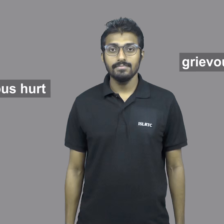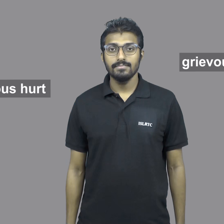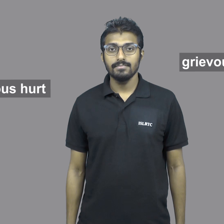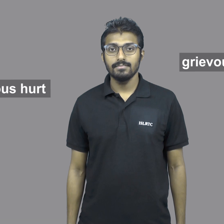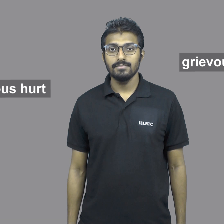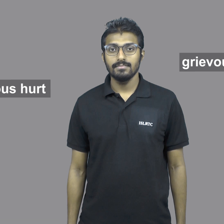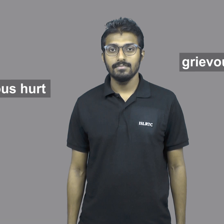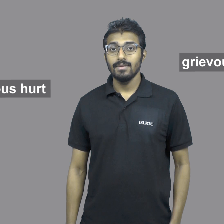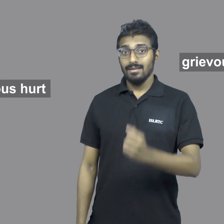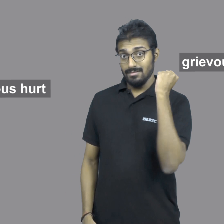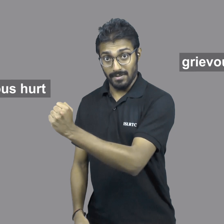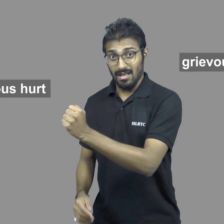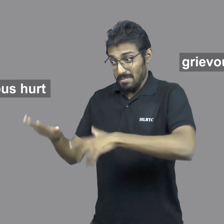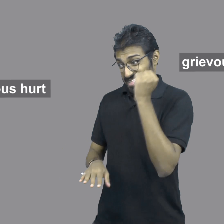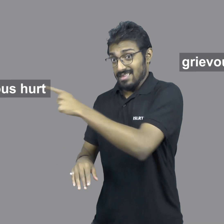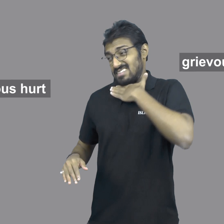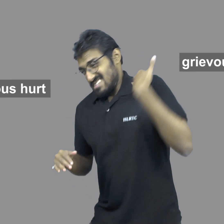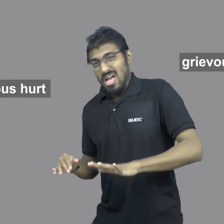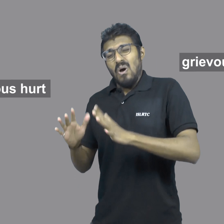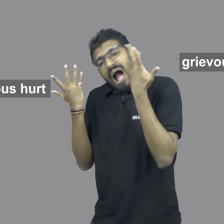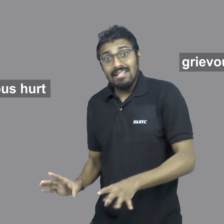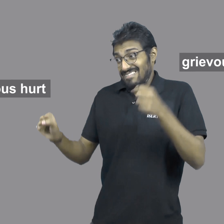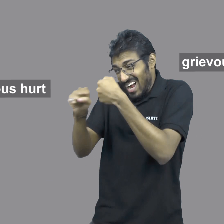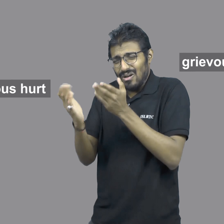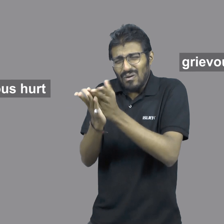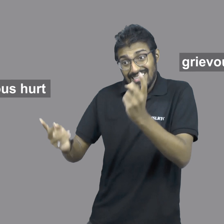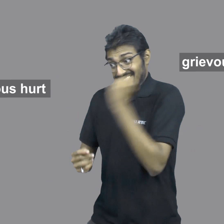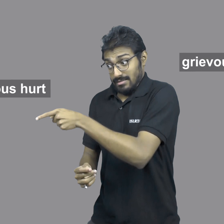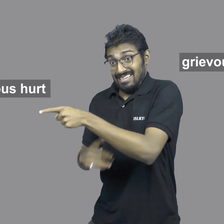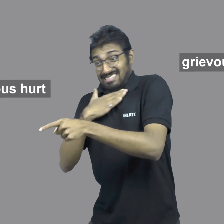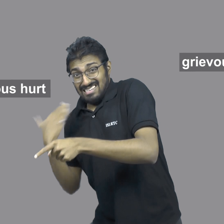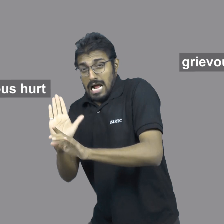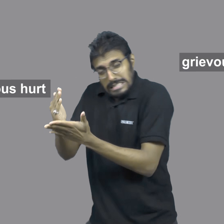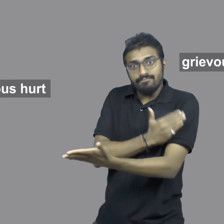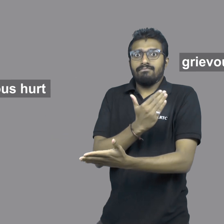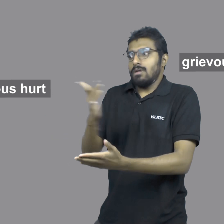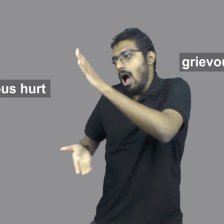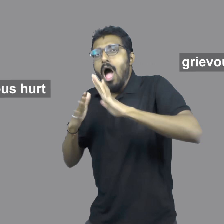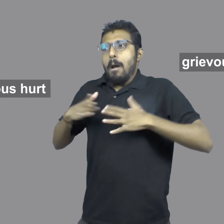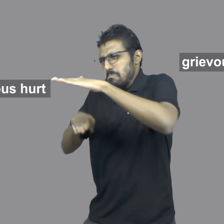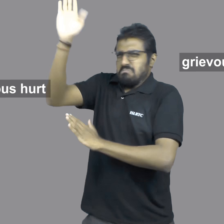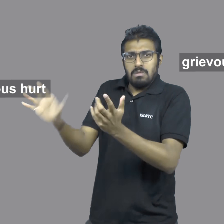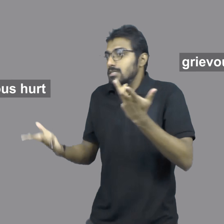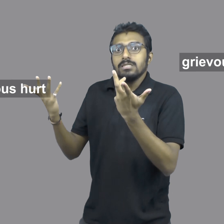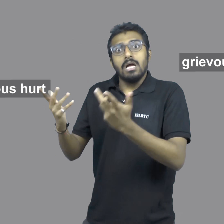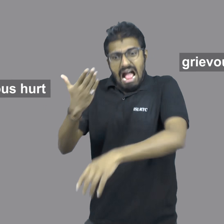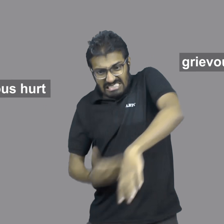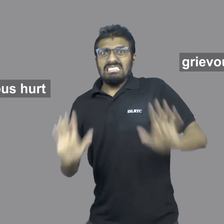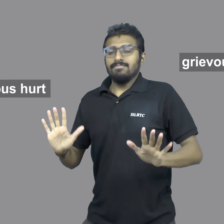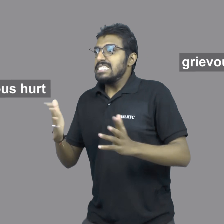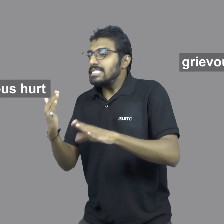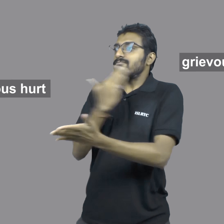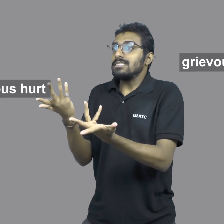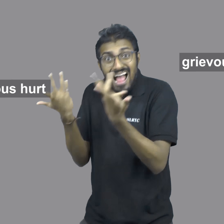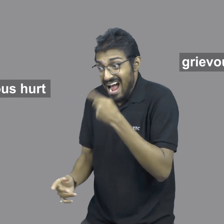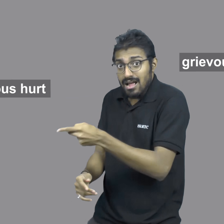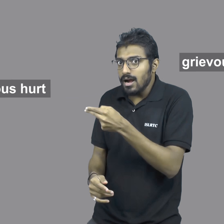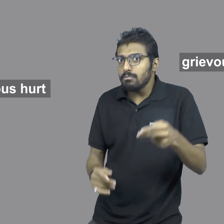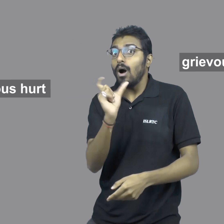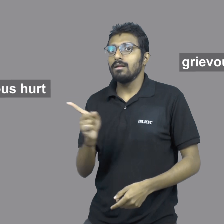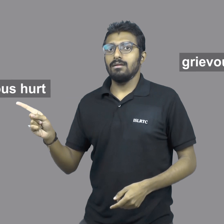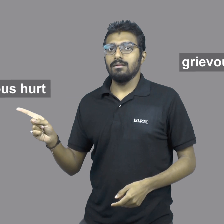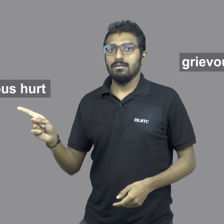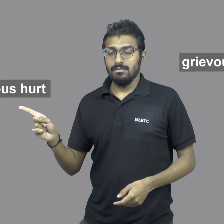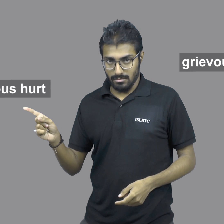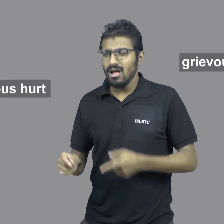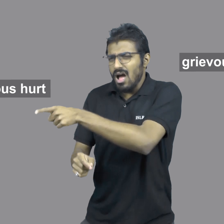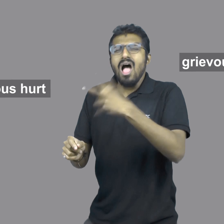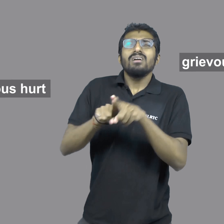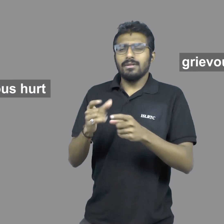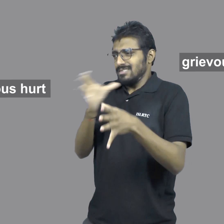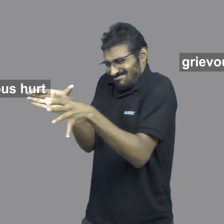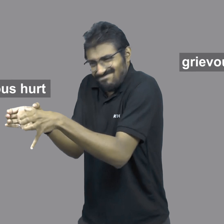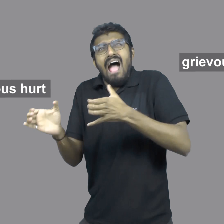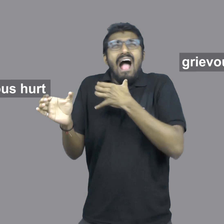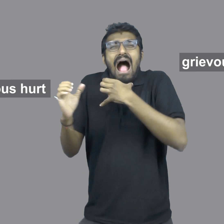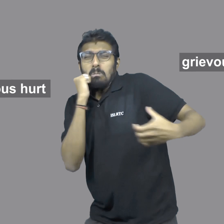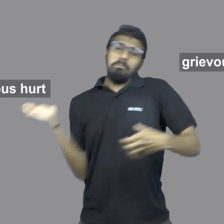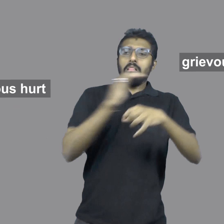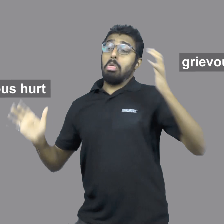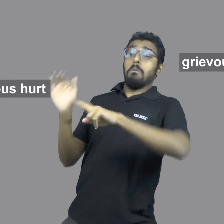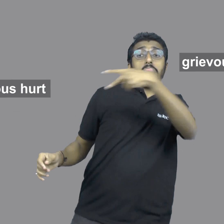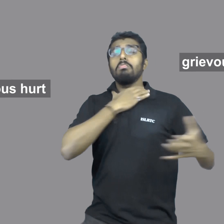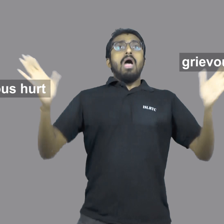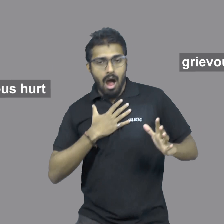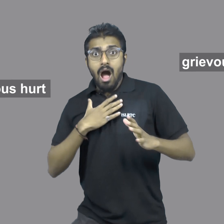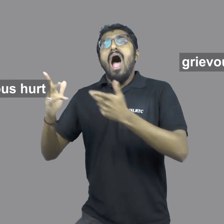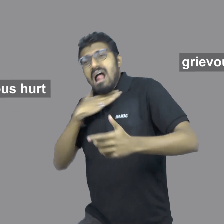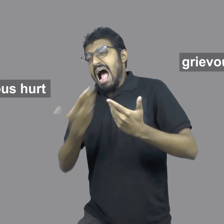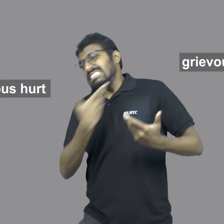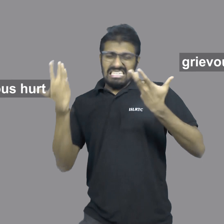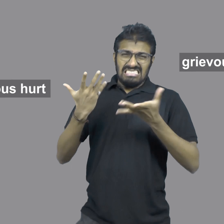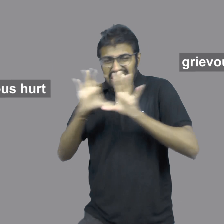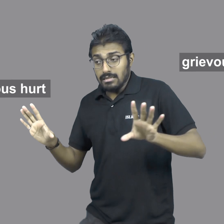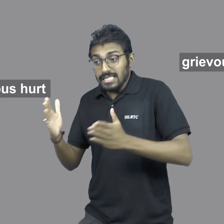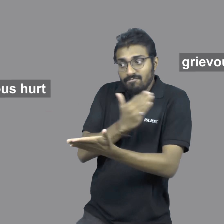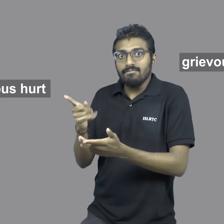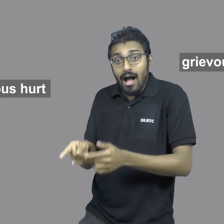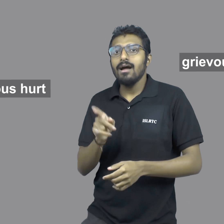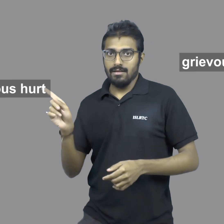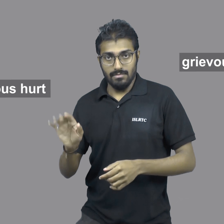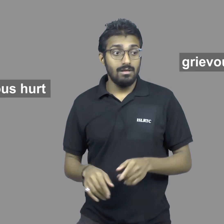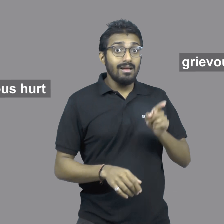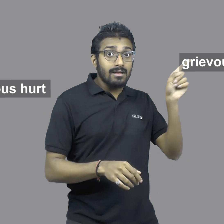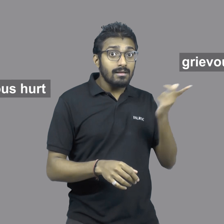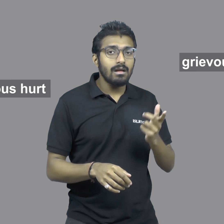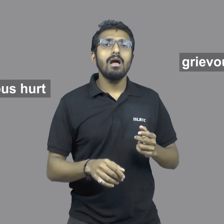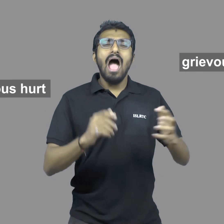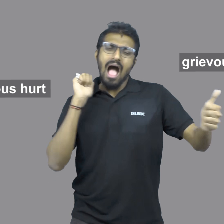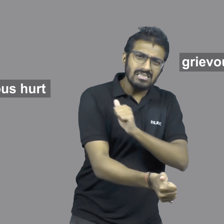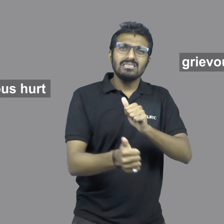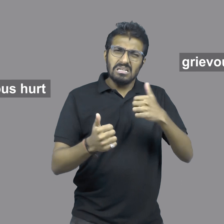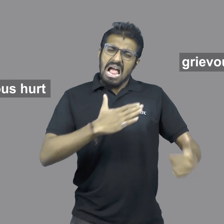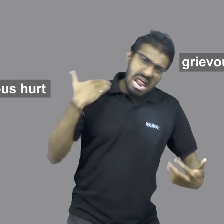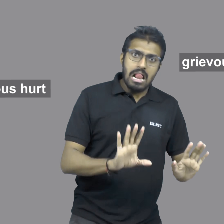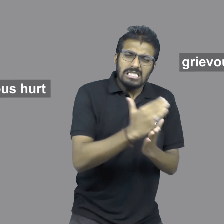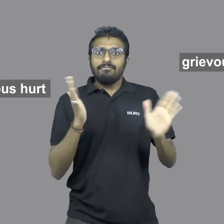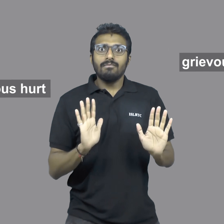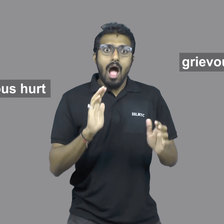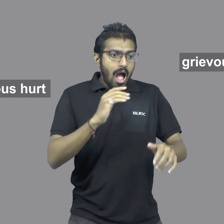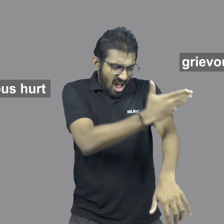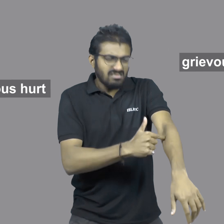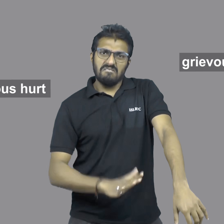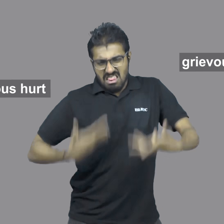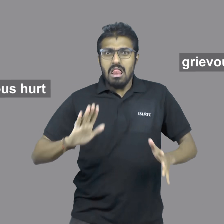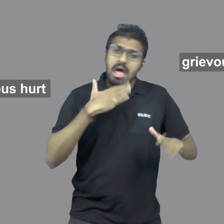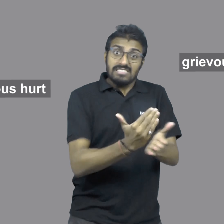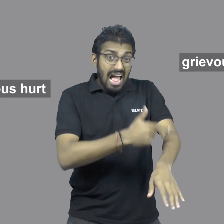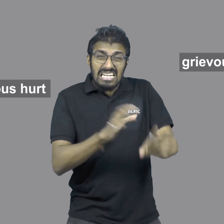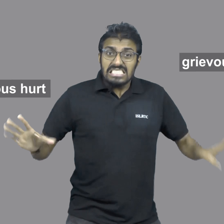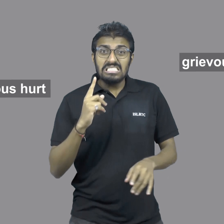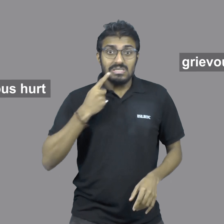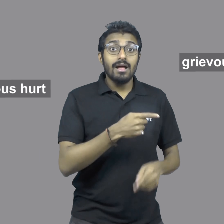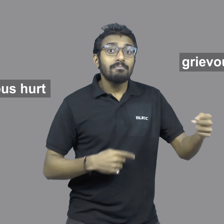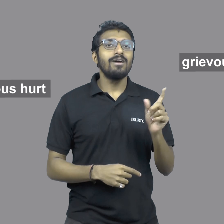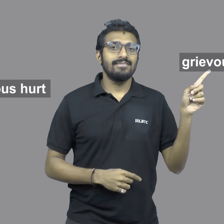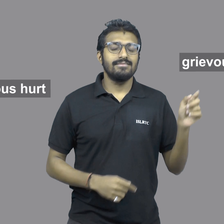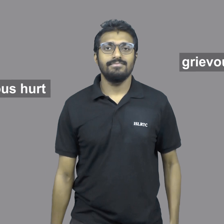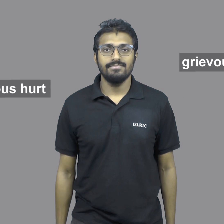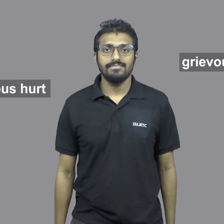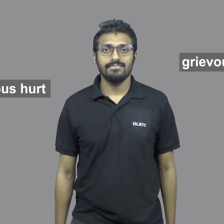Grievous Hurt Grievous Injury